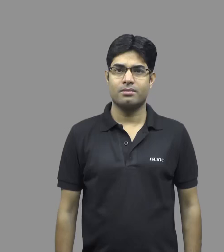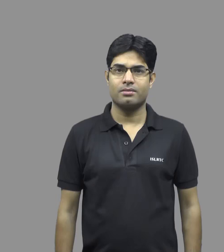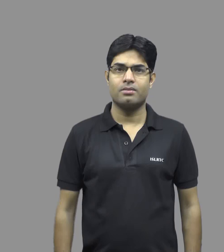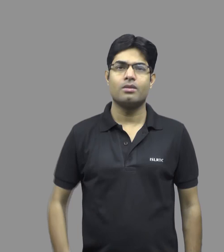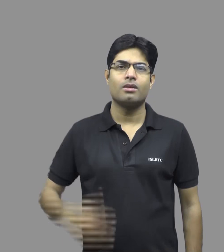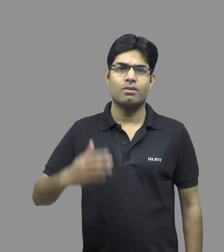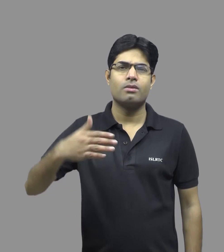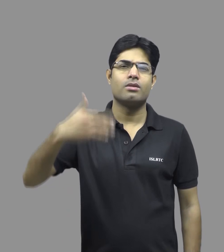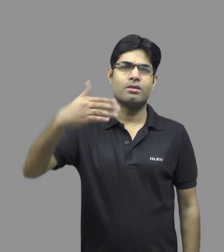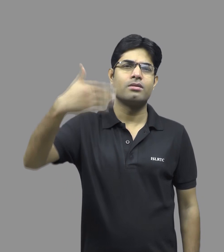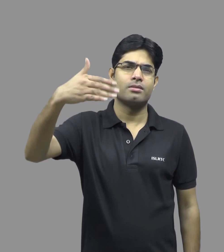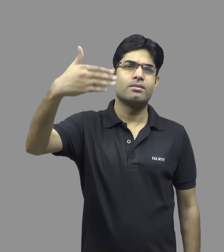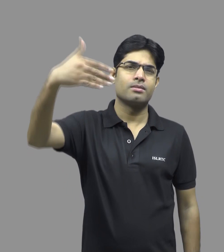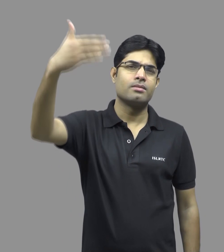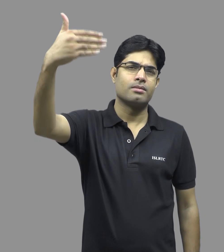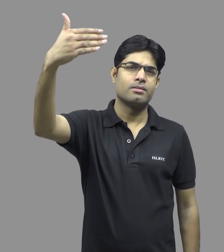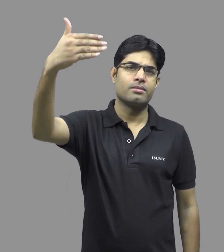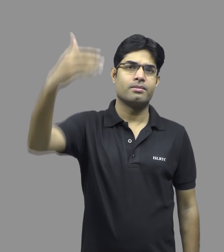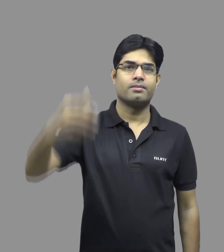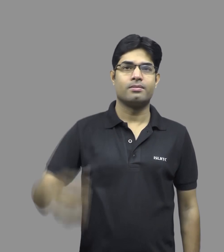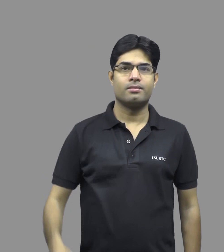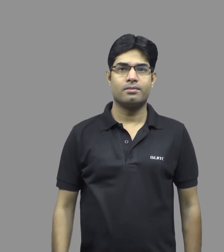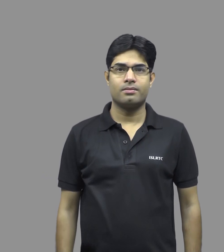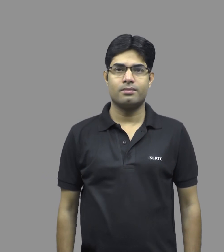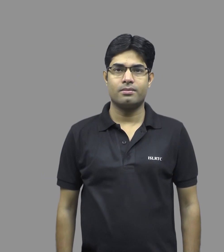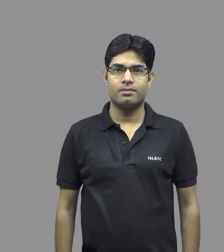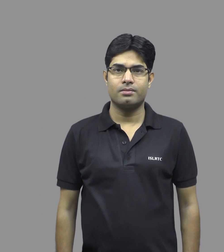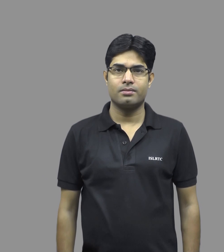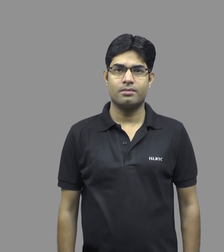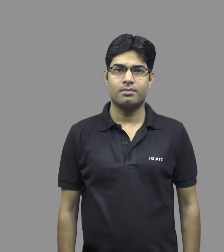Future